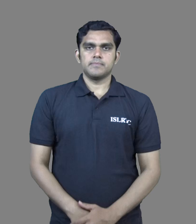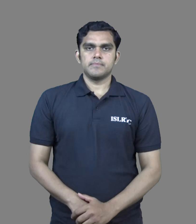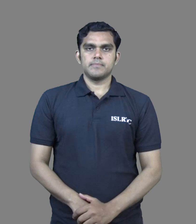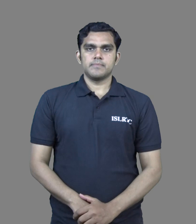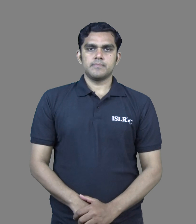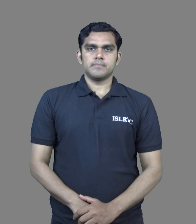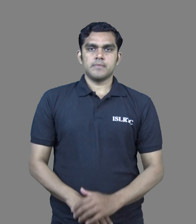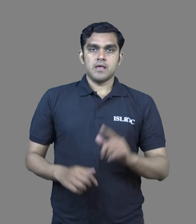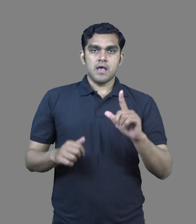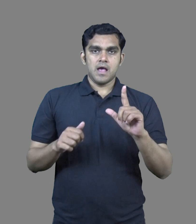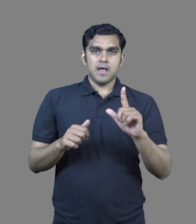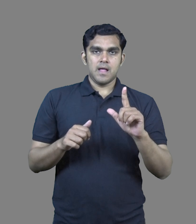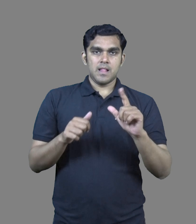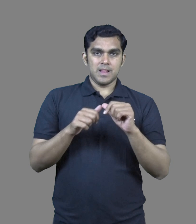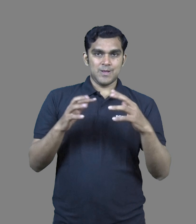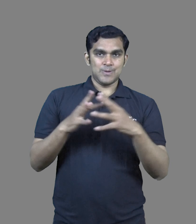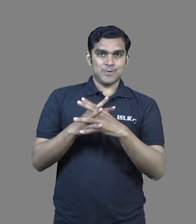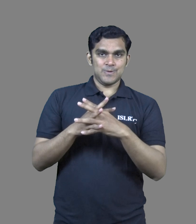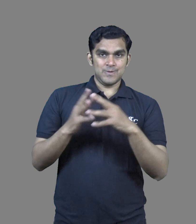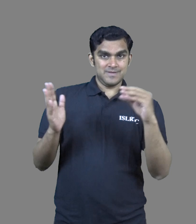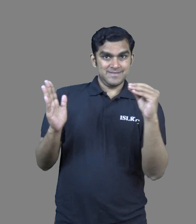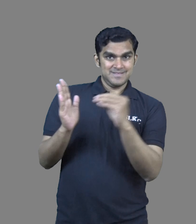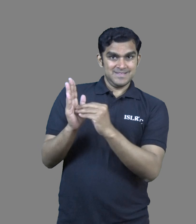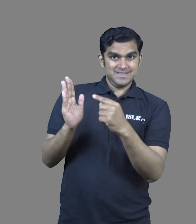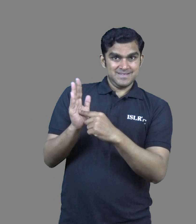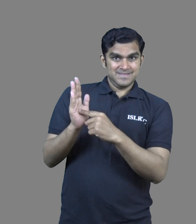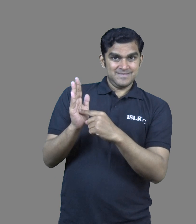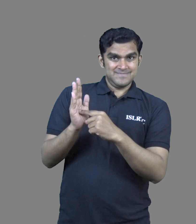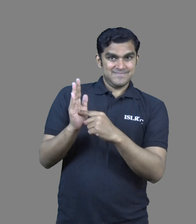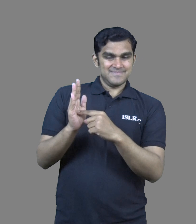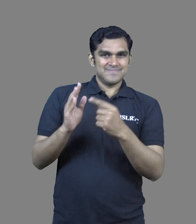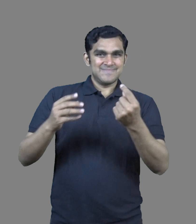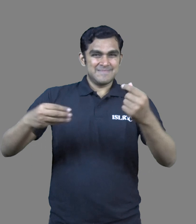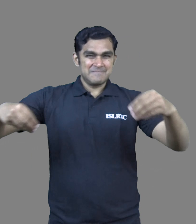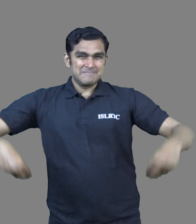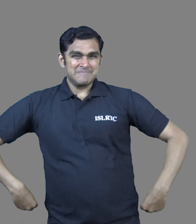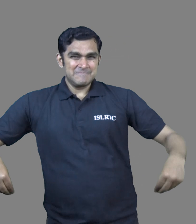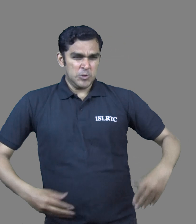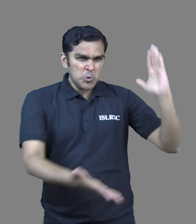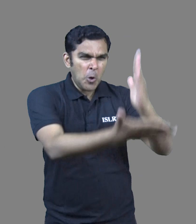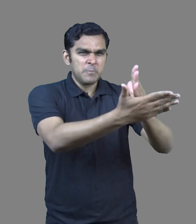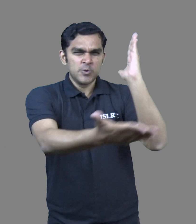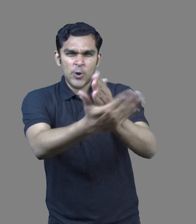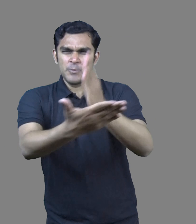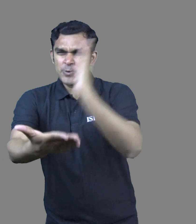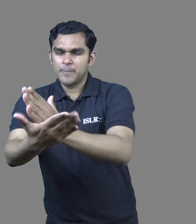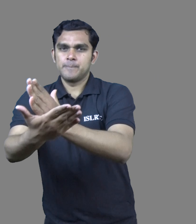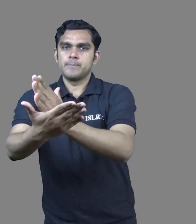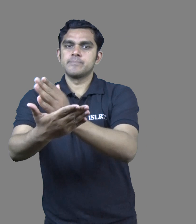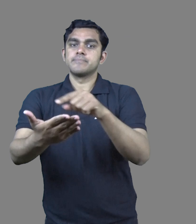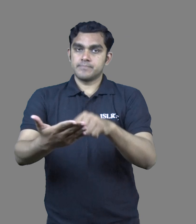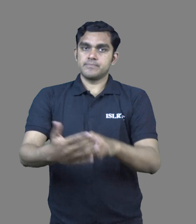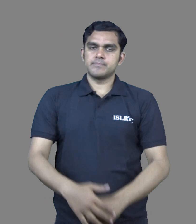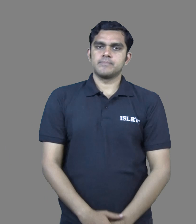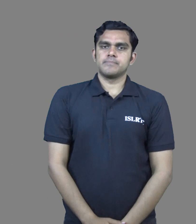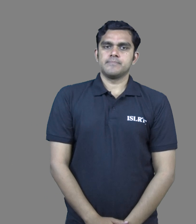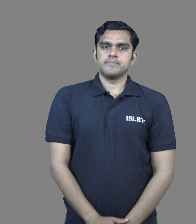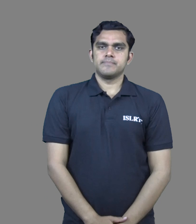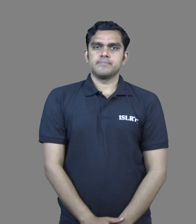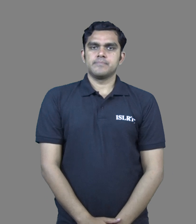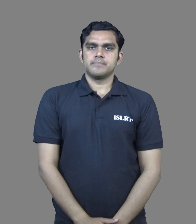Anti Corruption Law